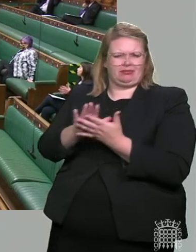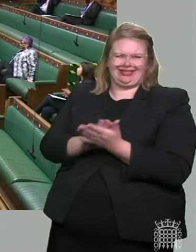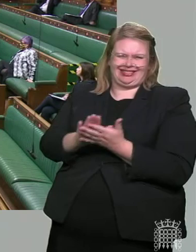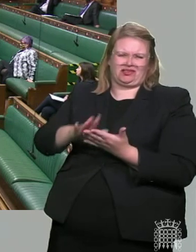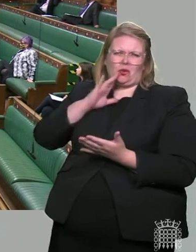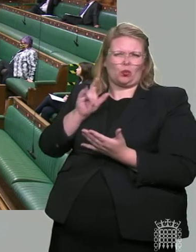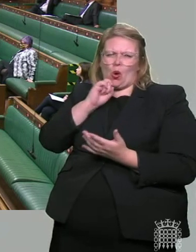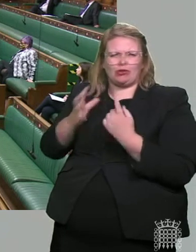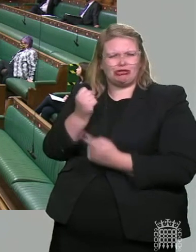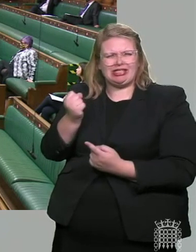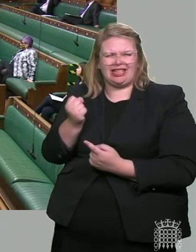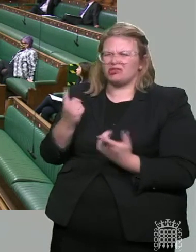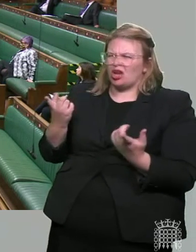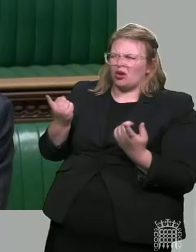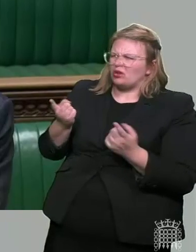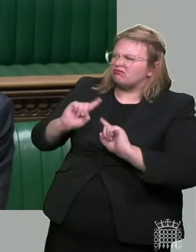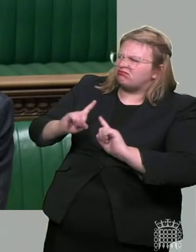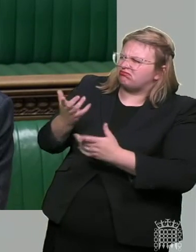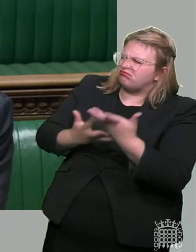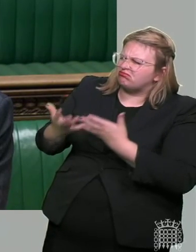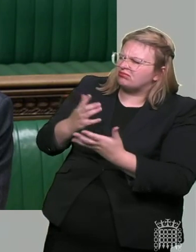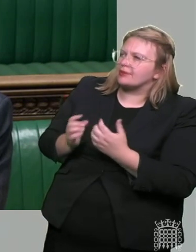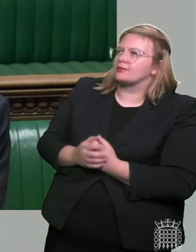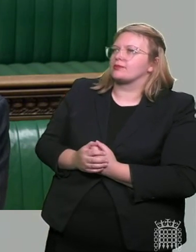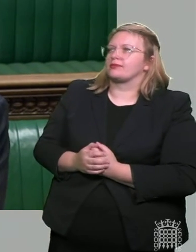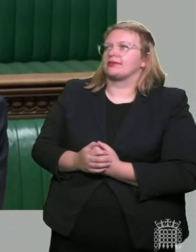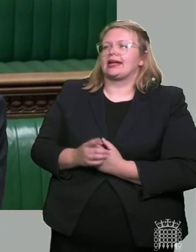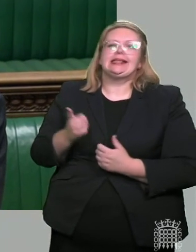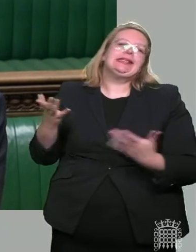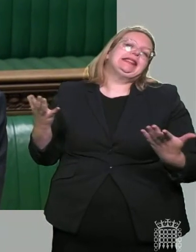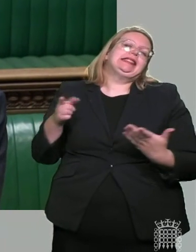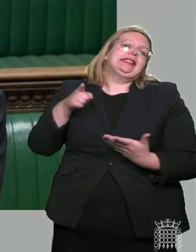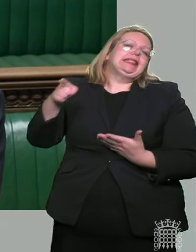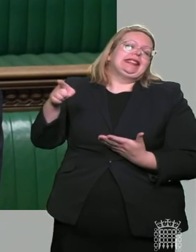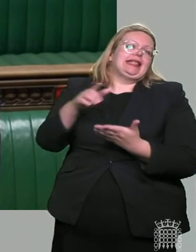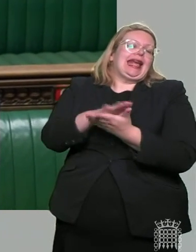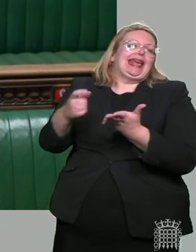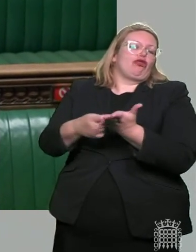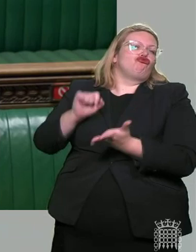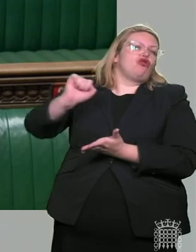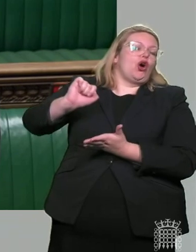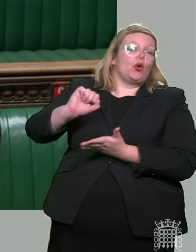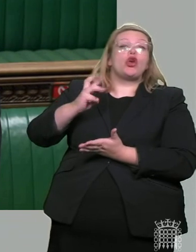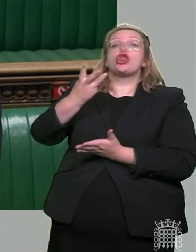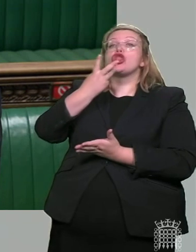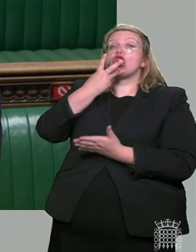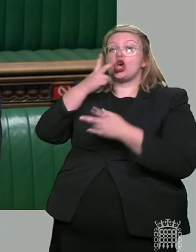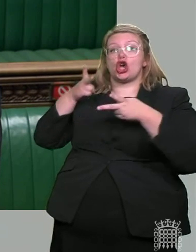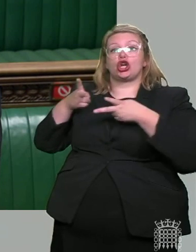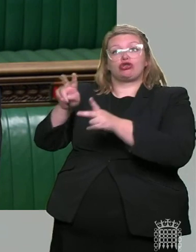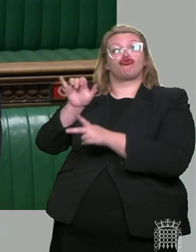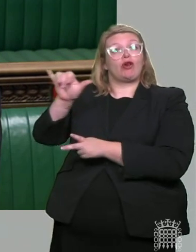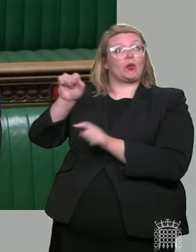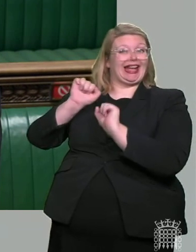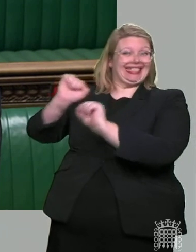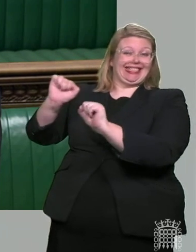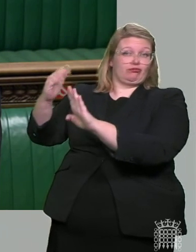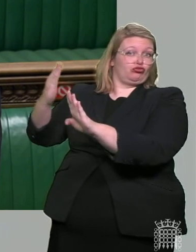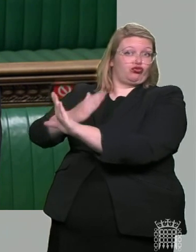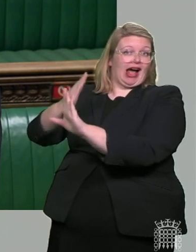The third runway at Heathrow, as the honourable Lady knows, is a private sector venture, and it is up to them to produce the capital to do it.